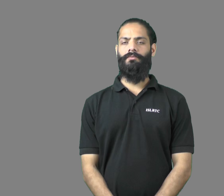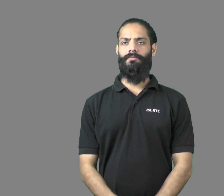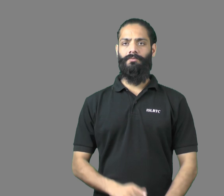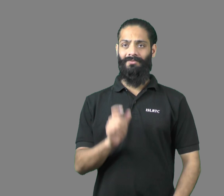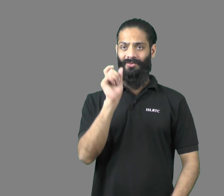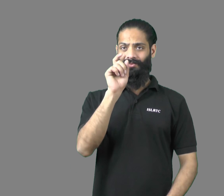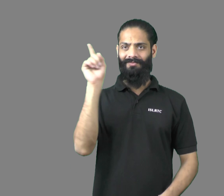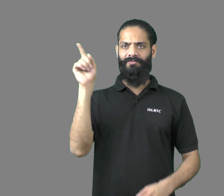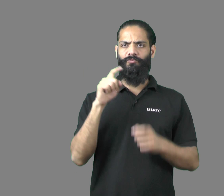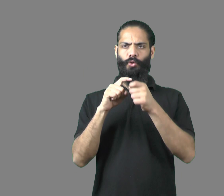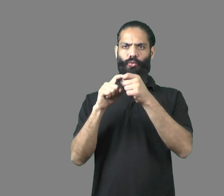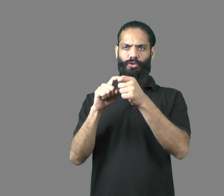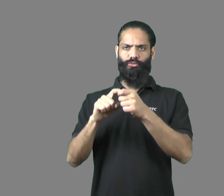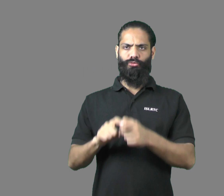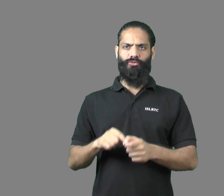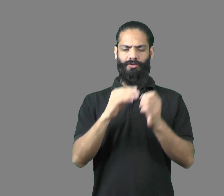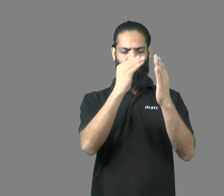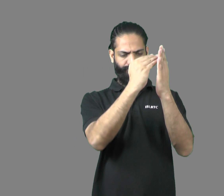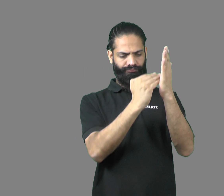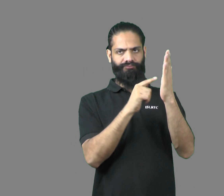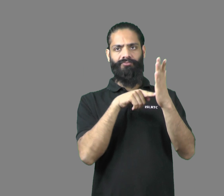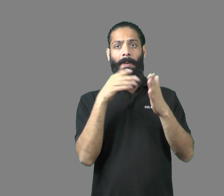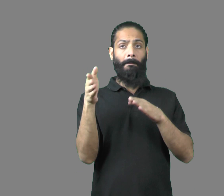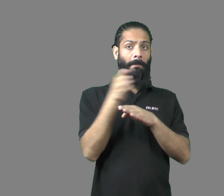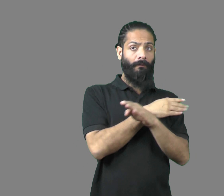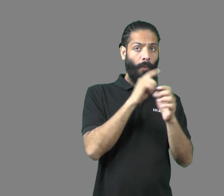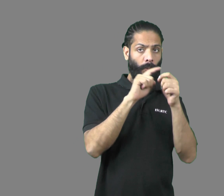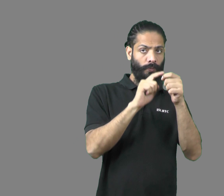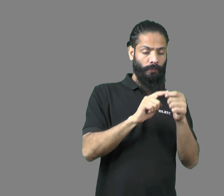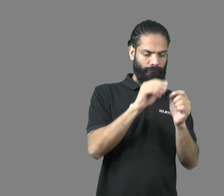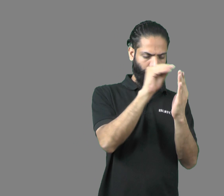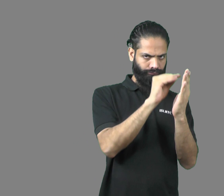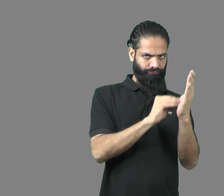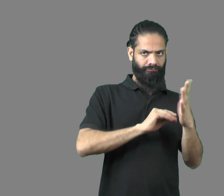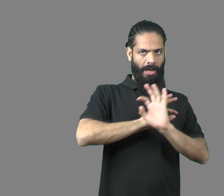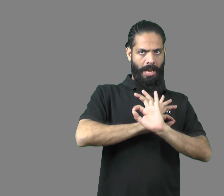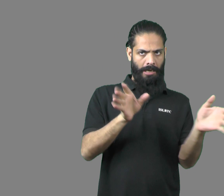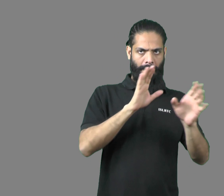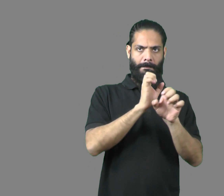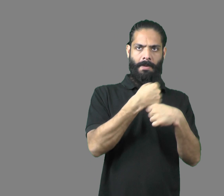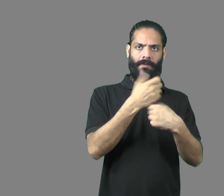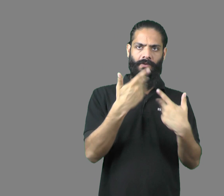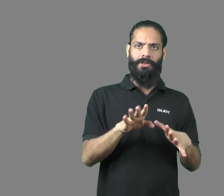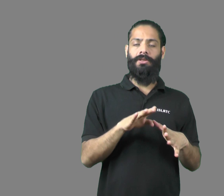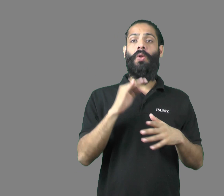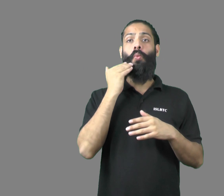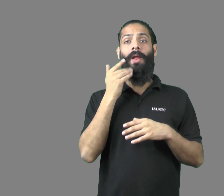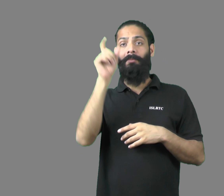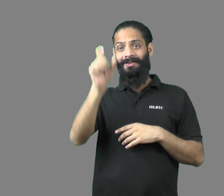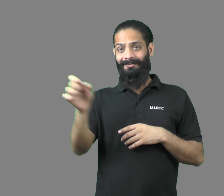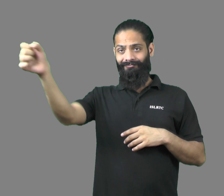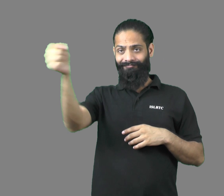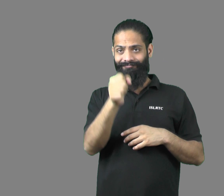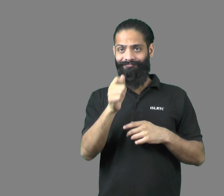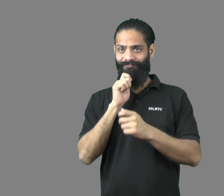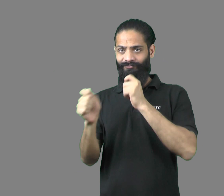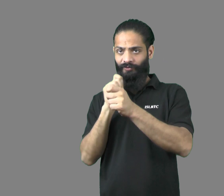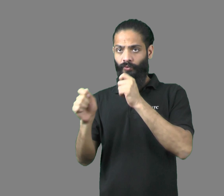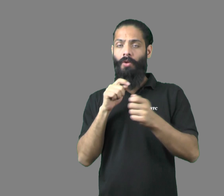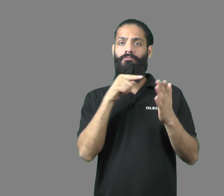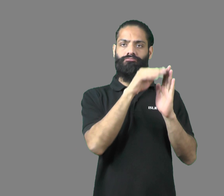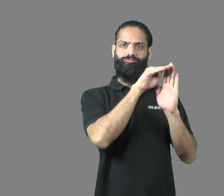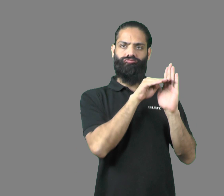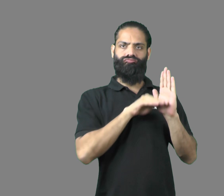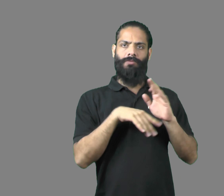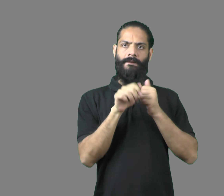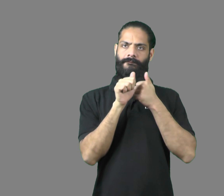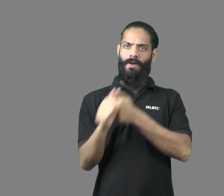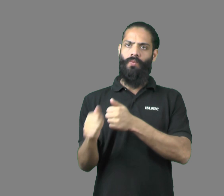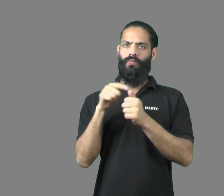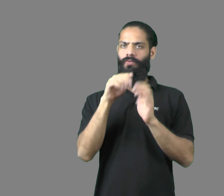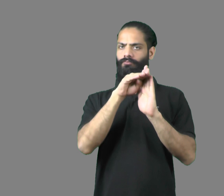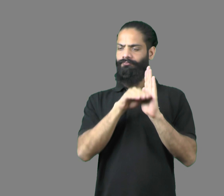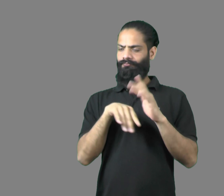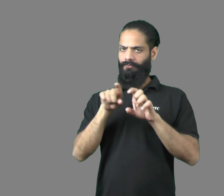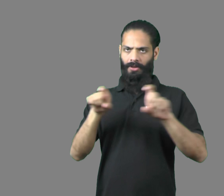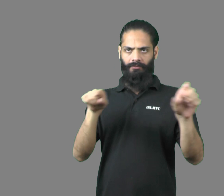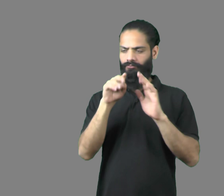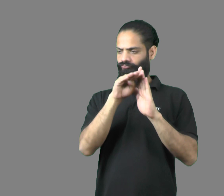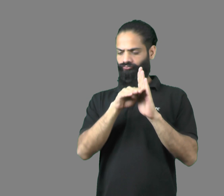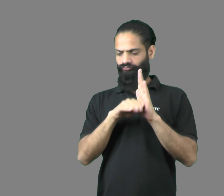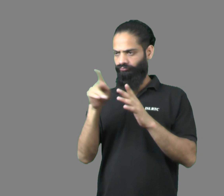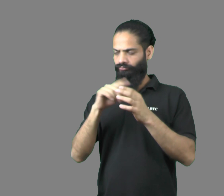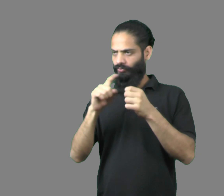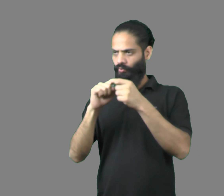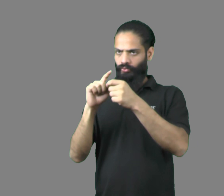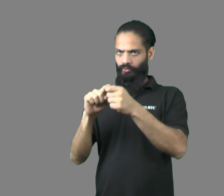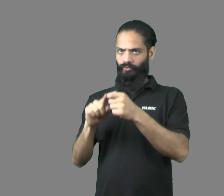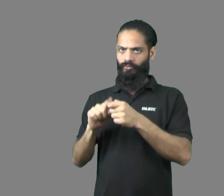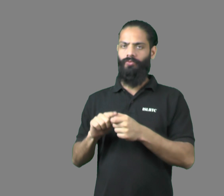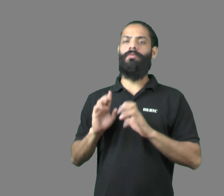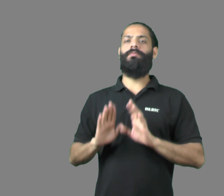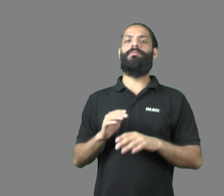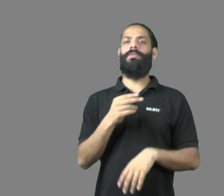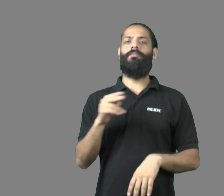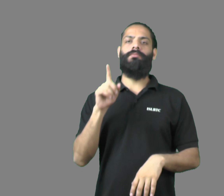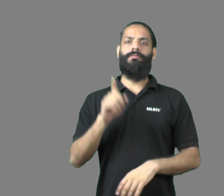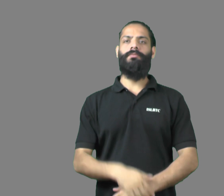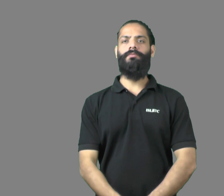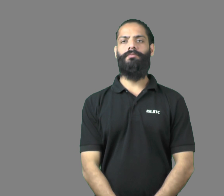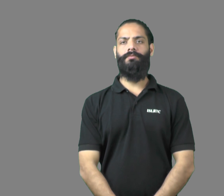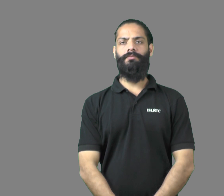Structured Interview